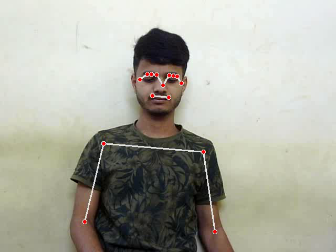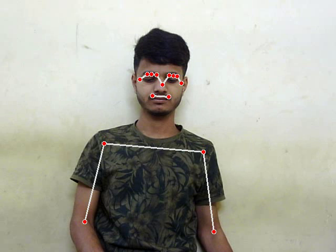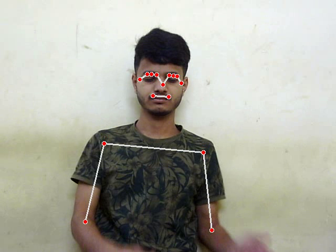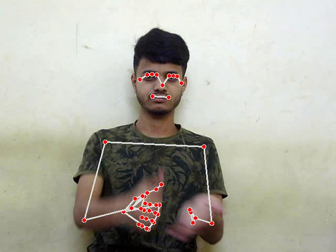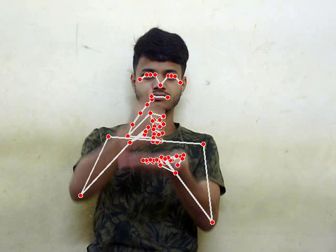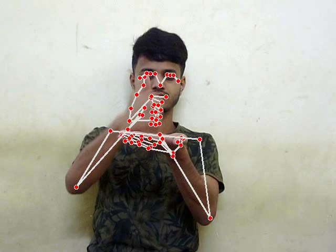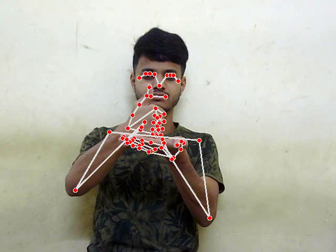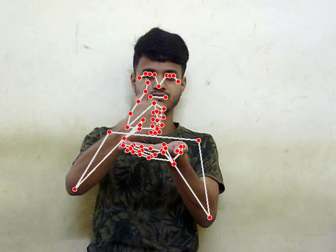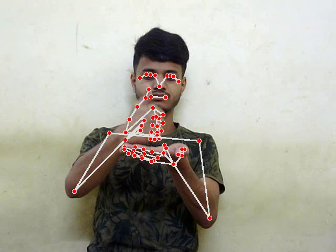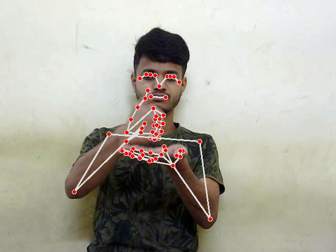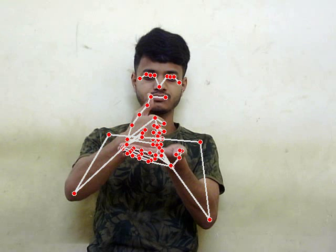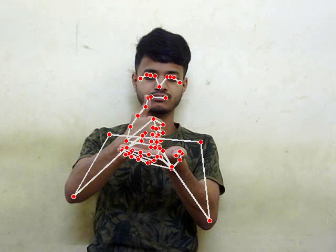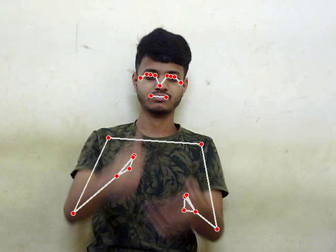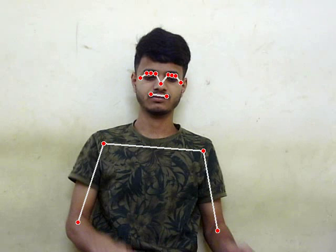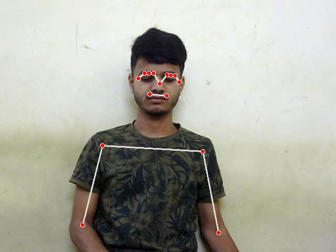help